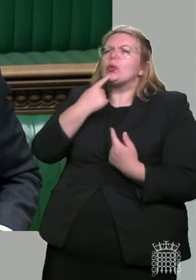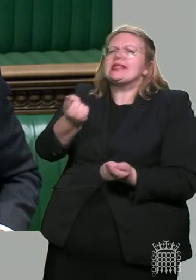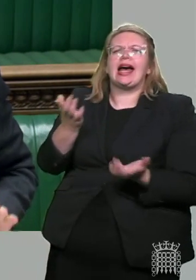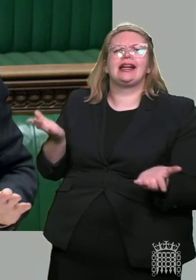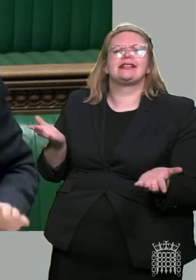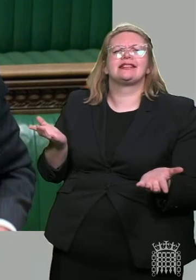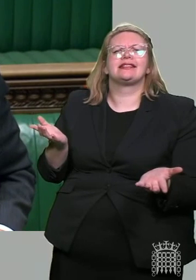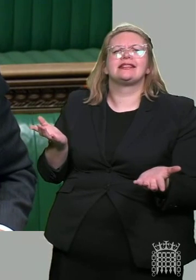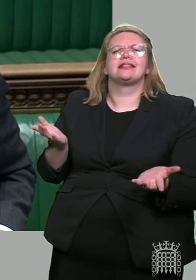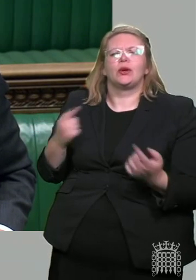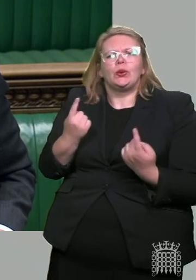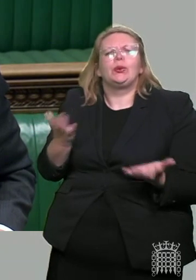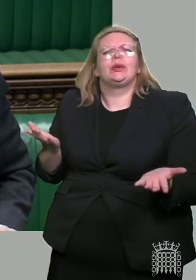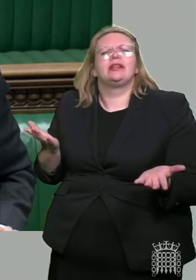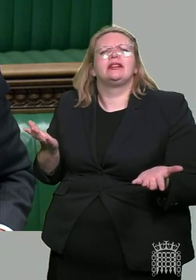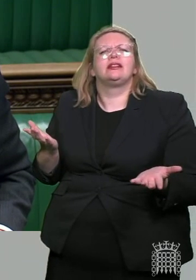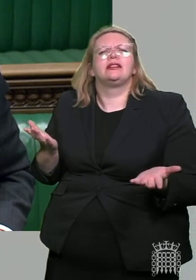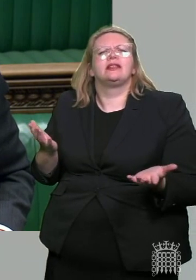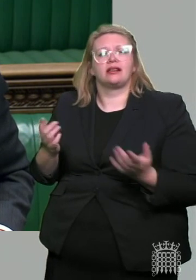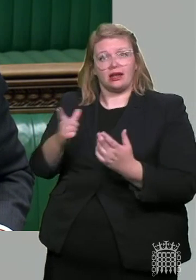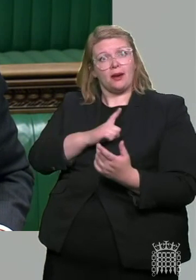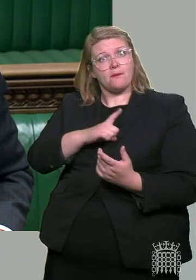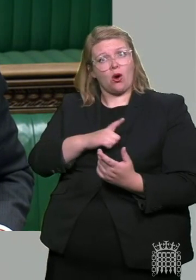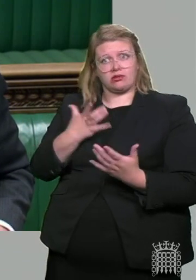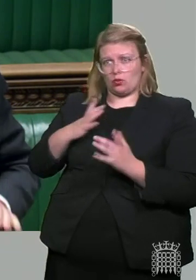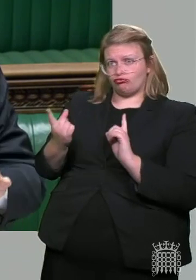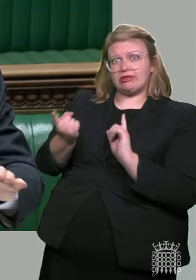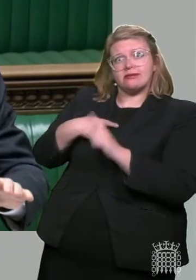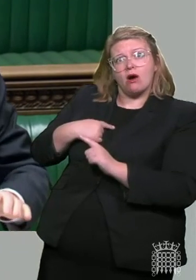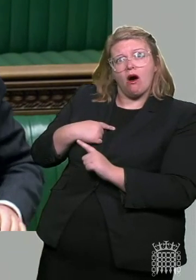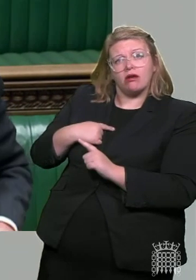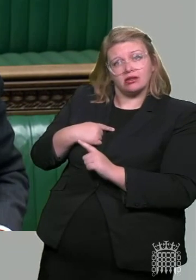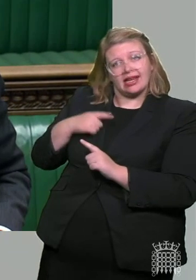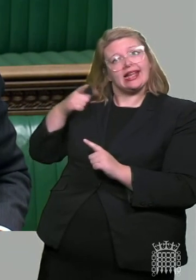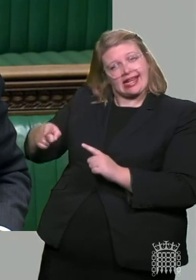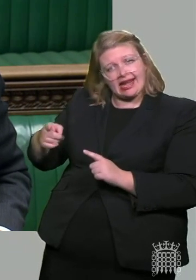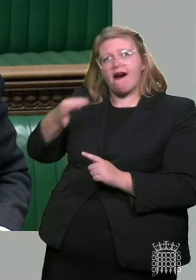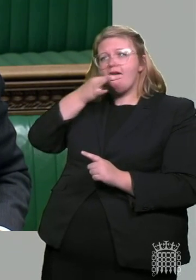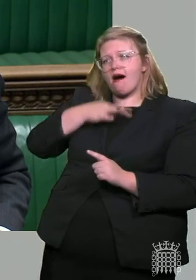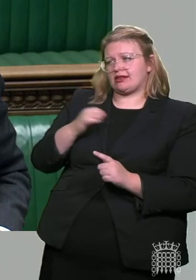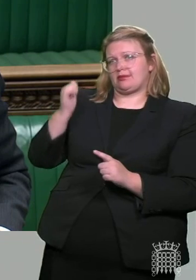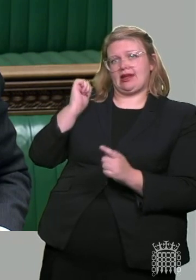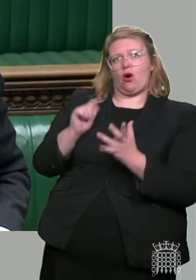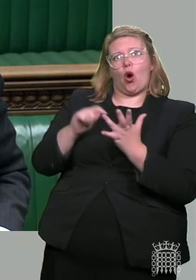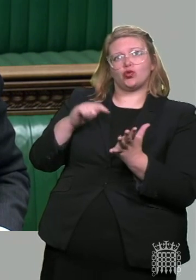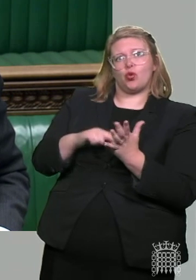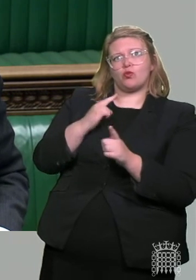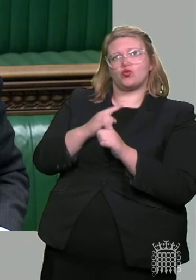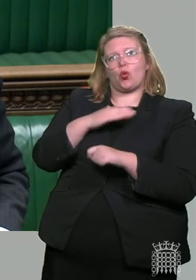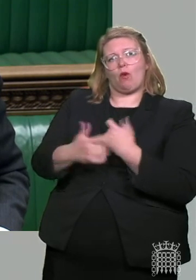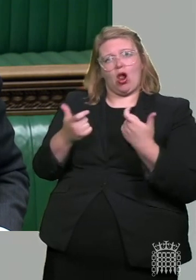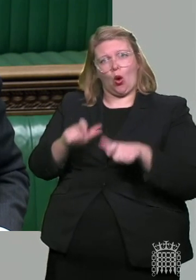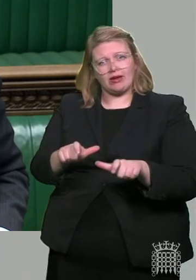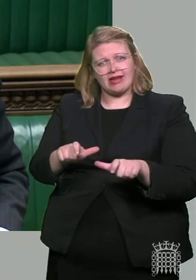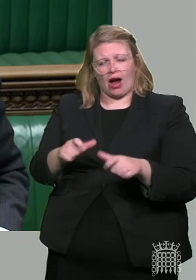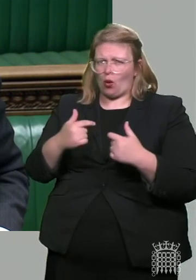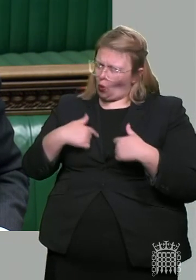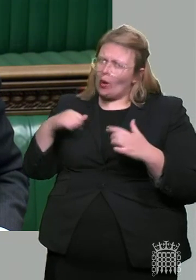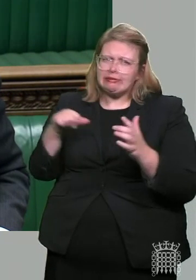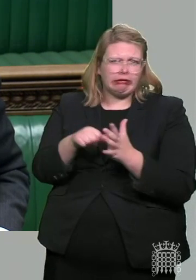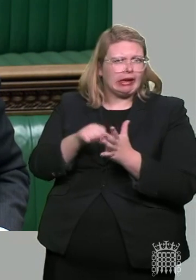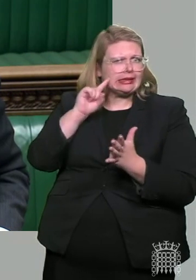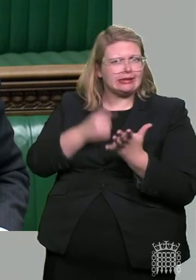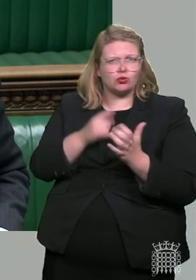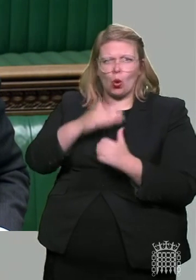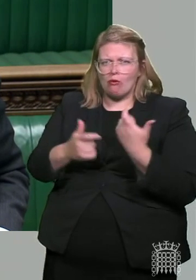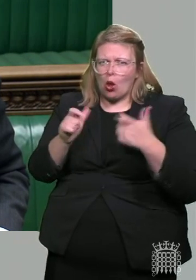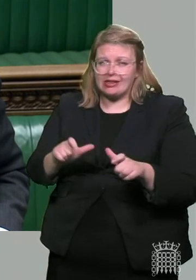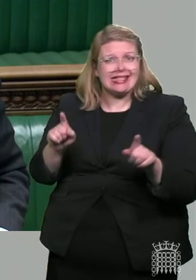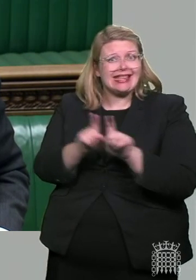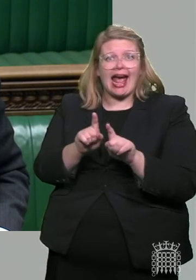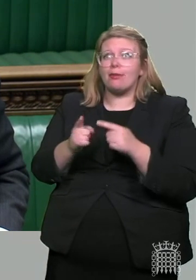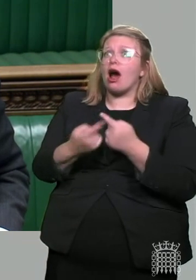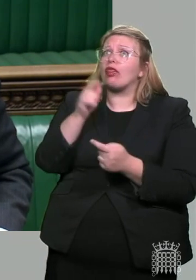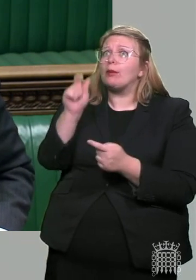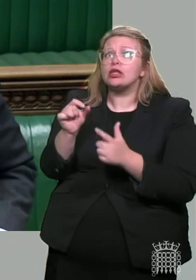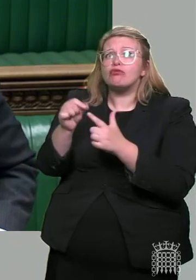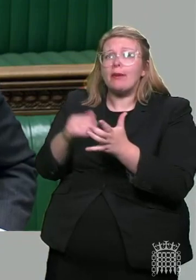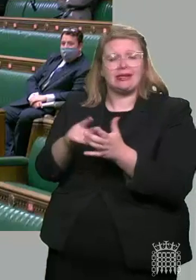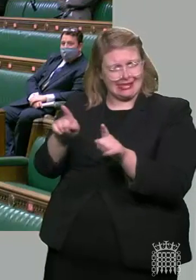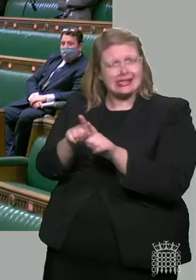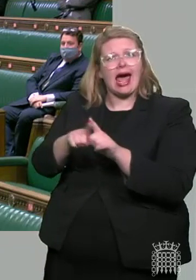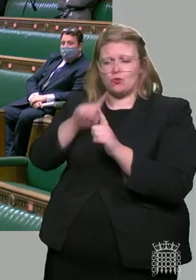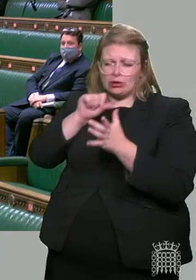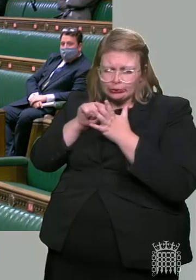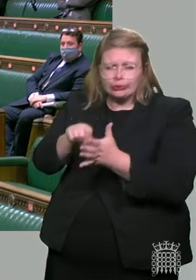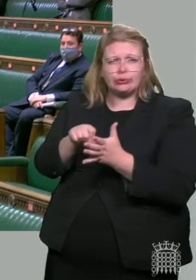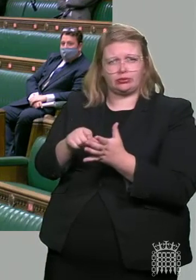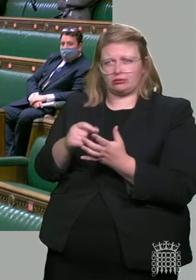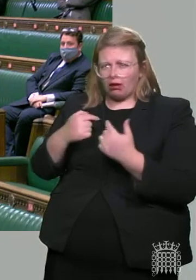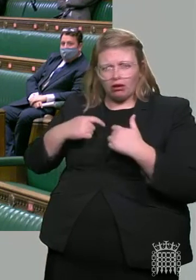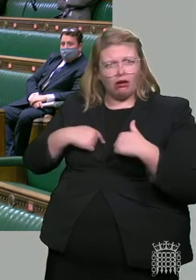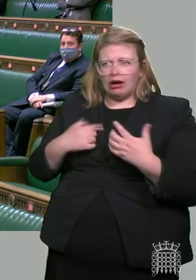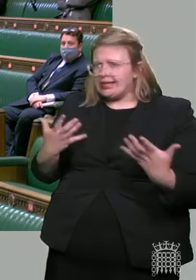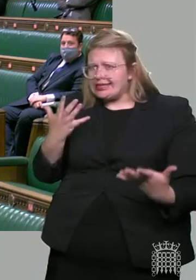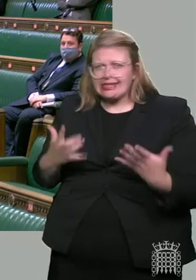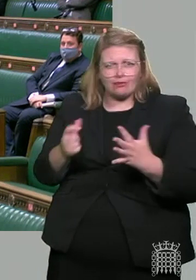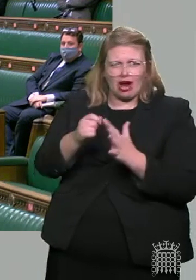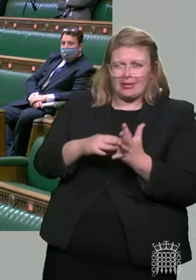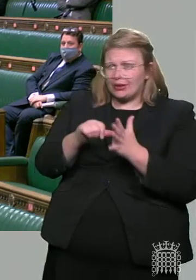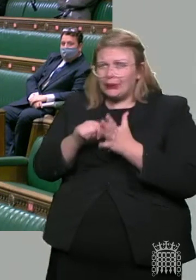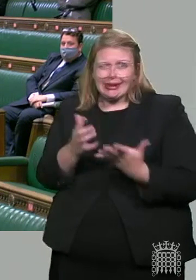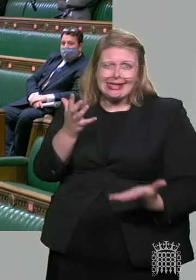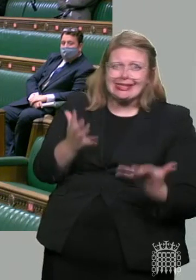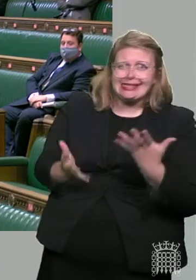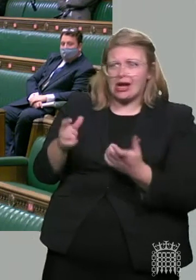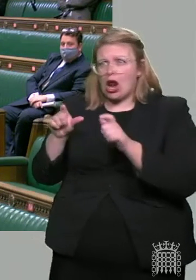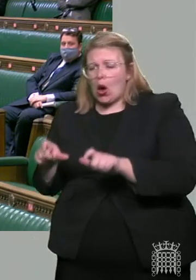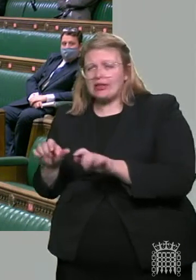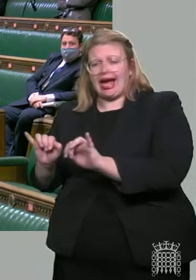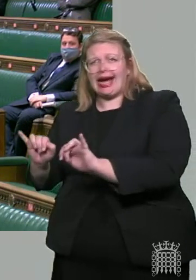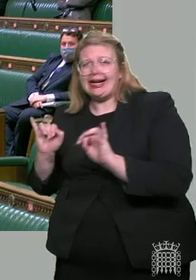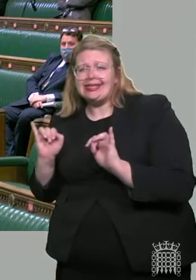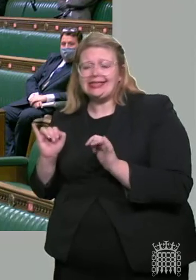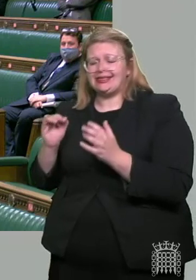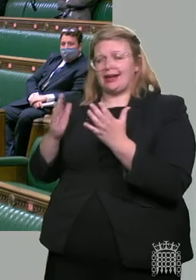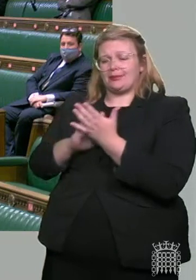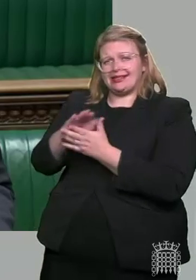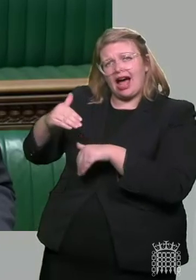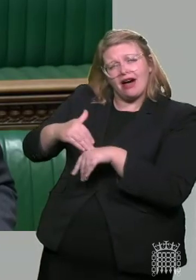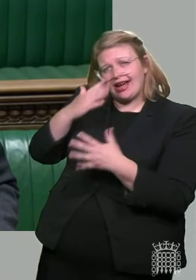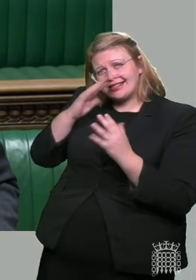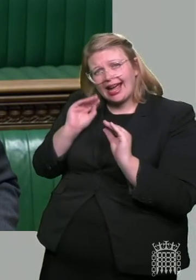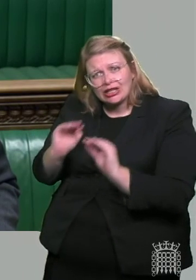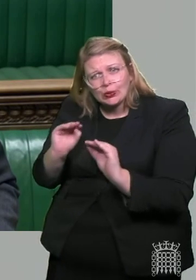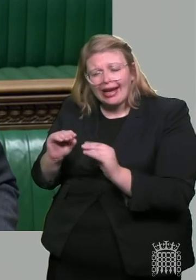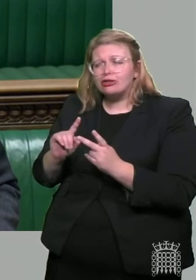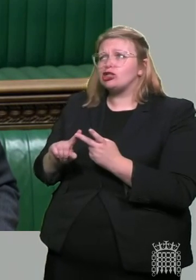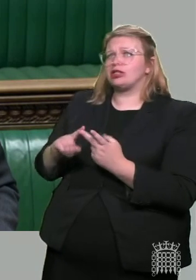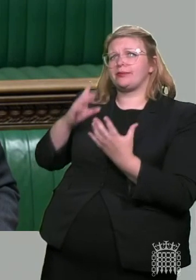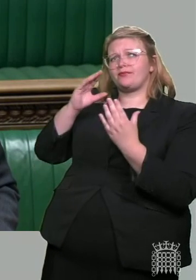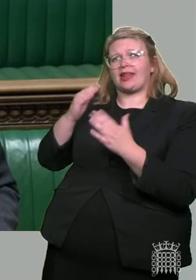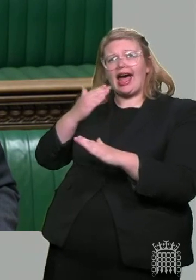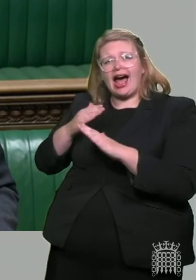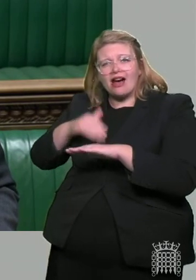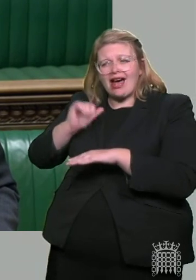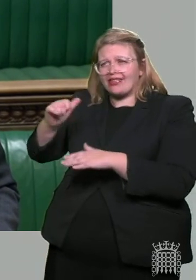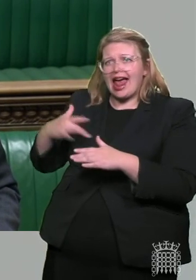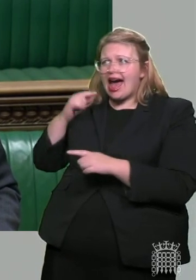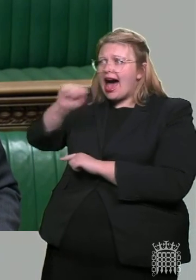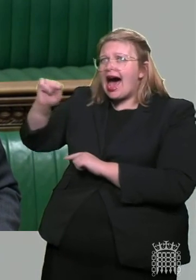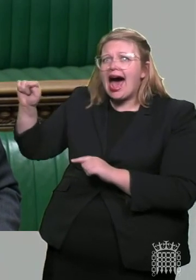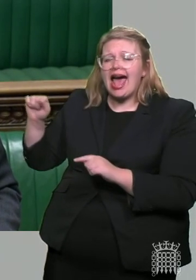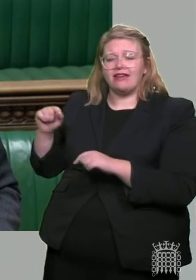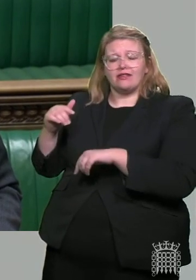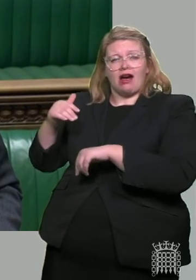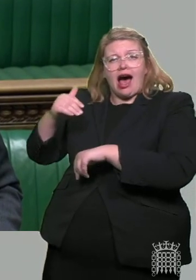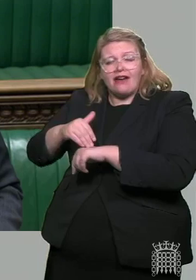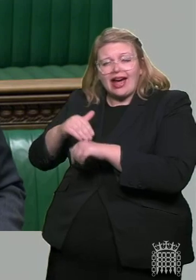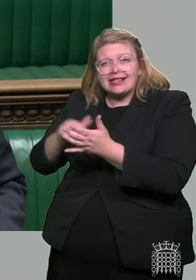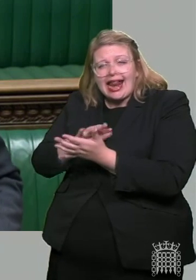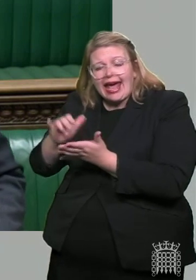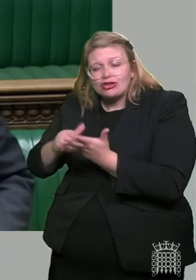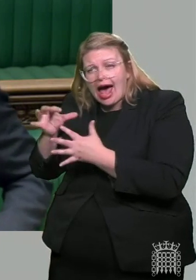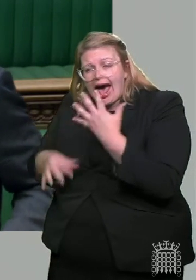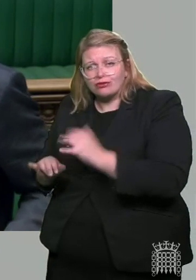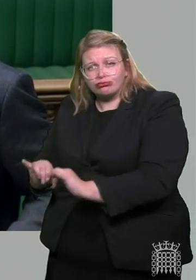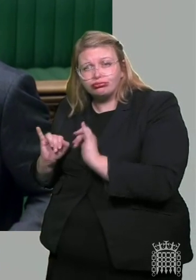What I certainly can tell him—he asks about the October decisions—is that they were very bitter, very difficult decisions, as they would be for any Prime Minister, because no one wants to put this country into a lockdown, with all the consequences that means for loss of education, the damage to people’s life chances, and the huge medical backlog that it entails.